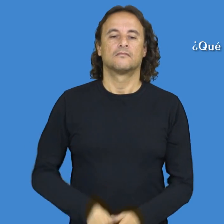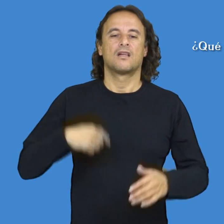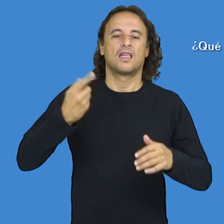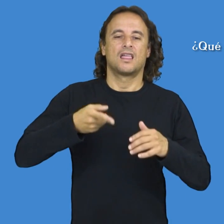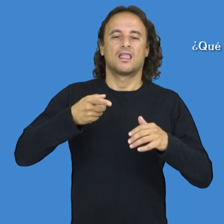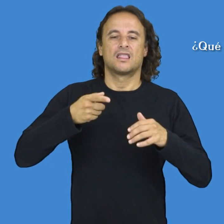despues